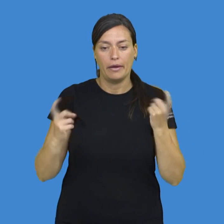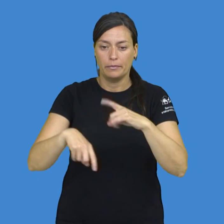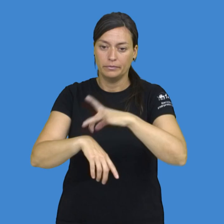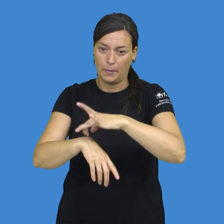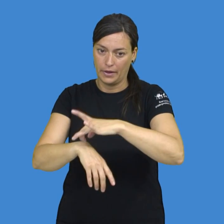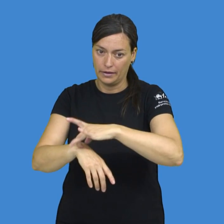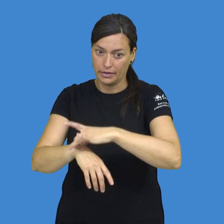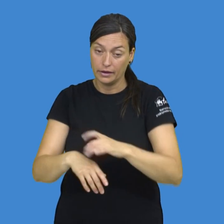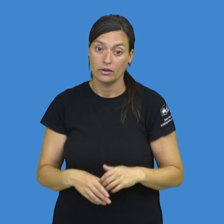enfermo